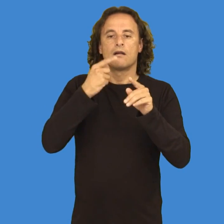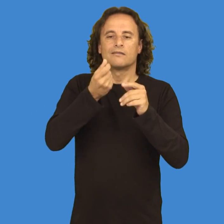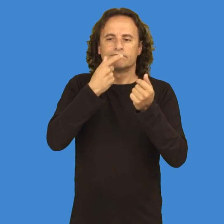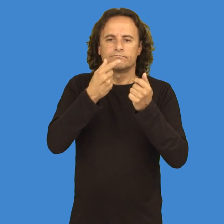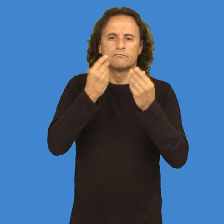droga